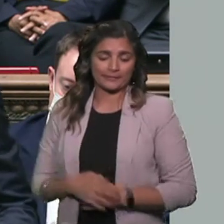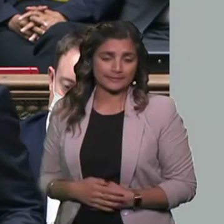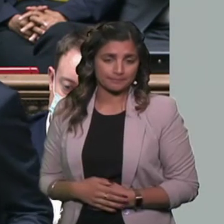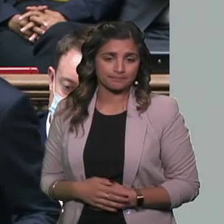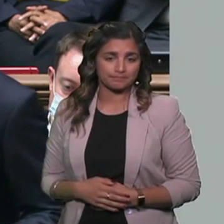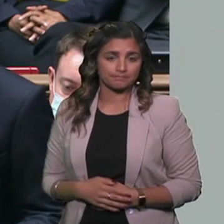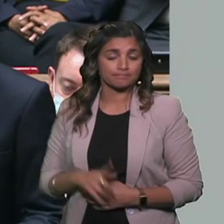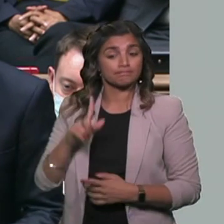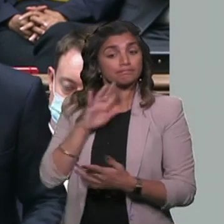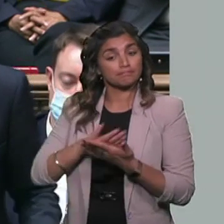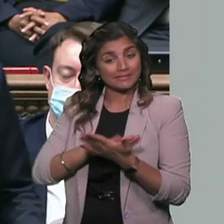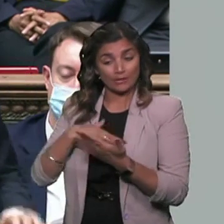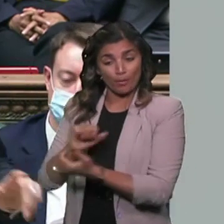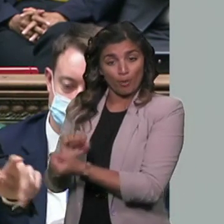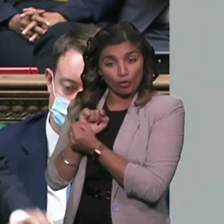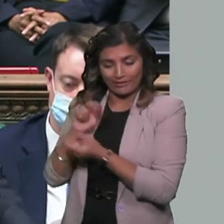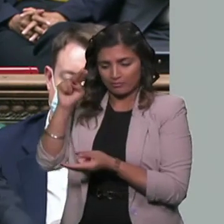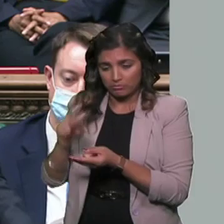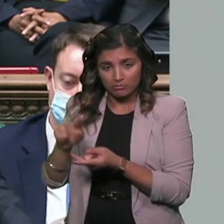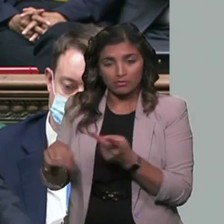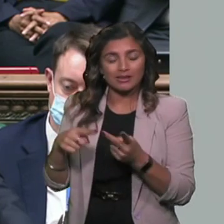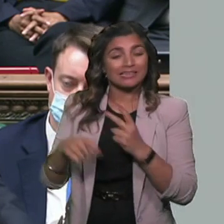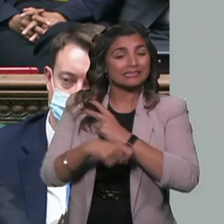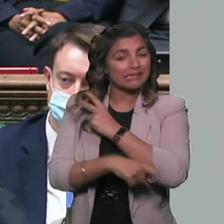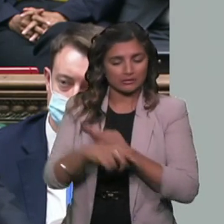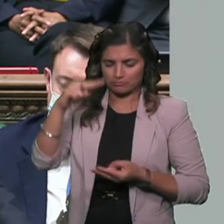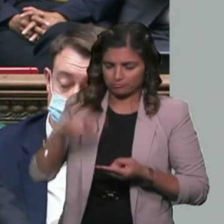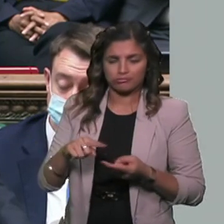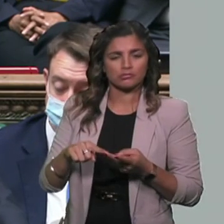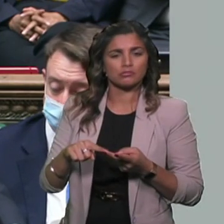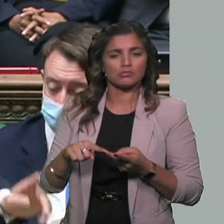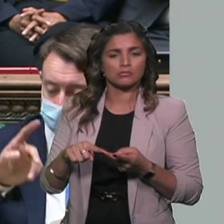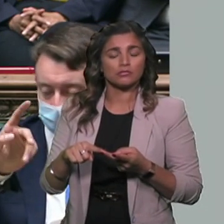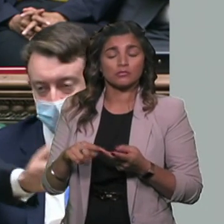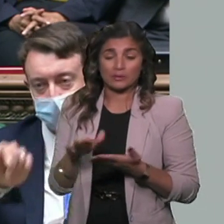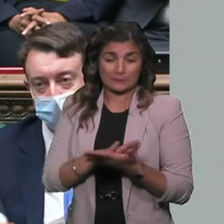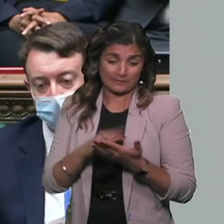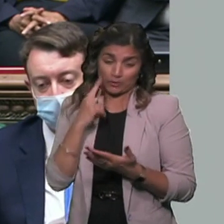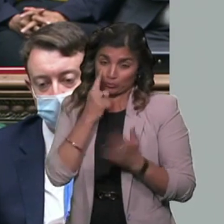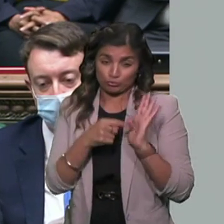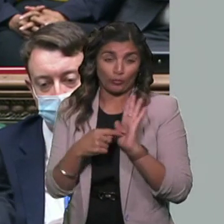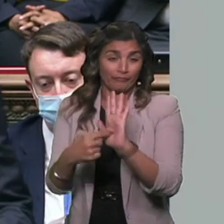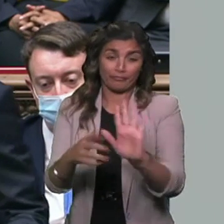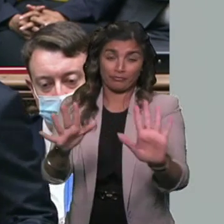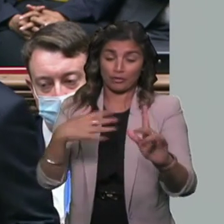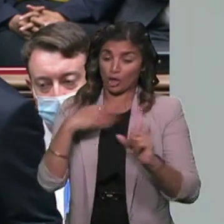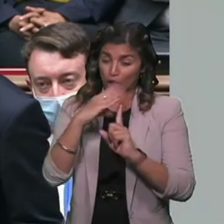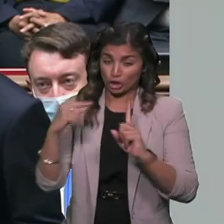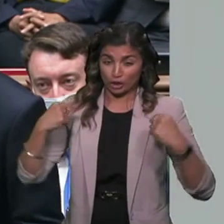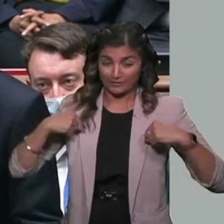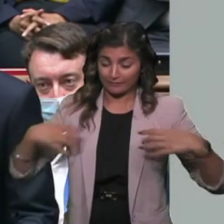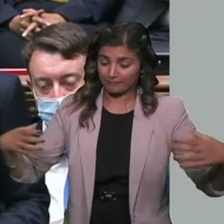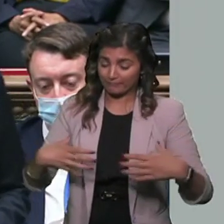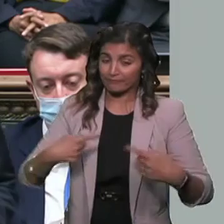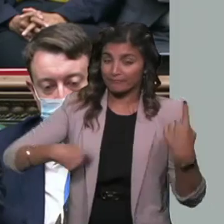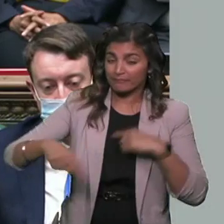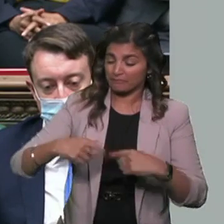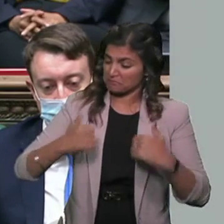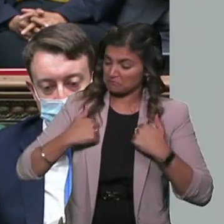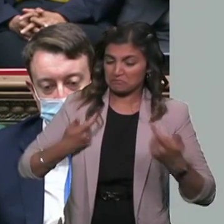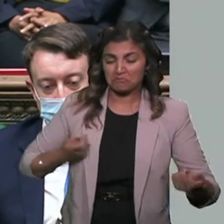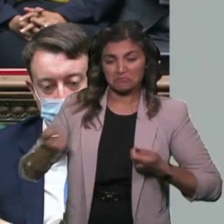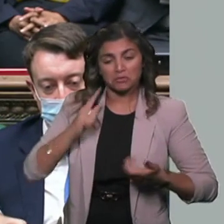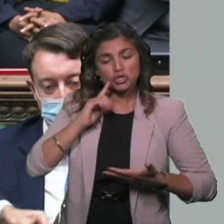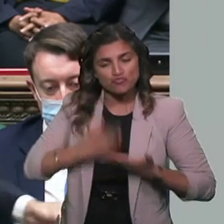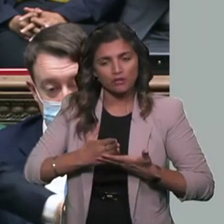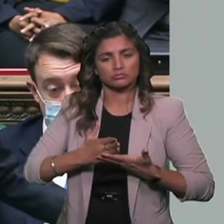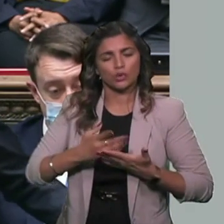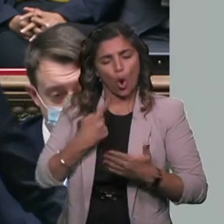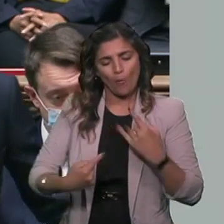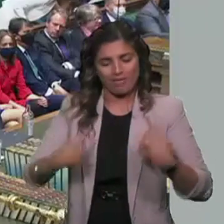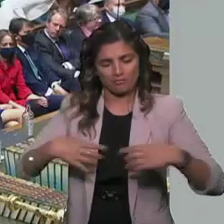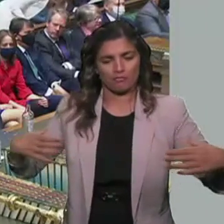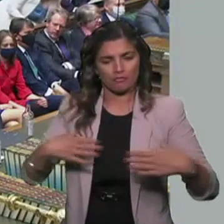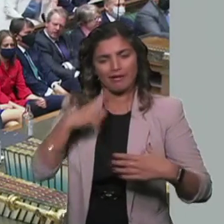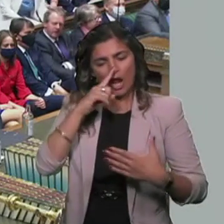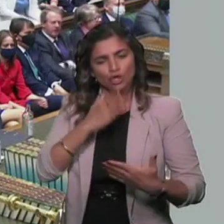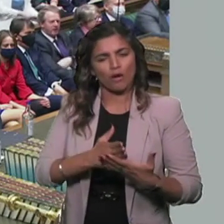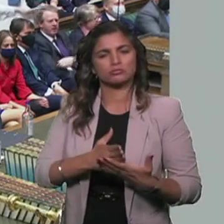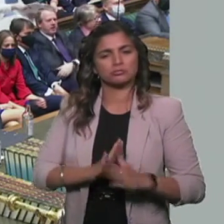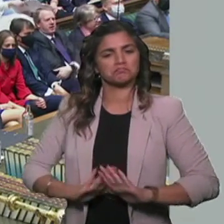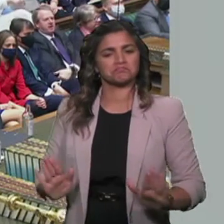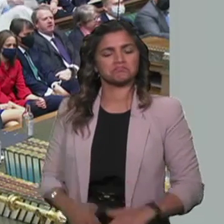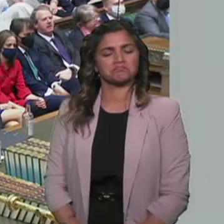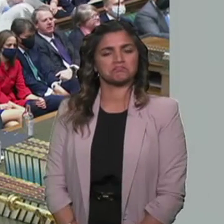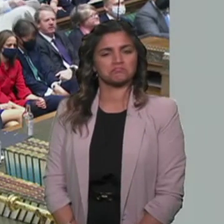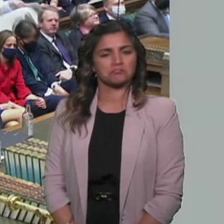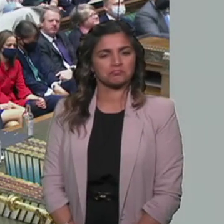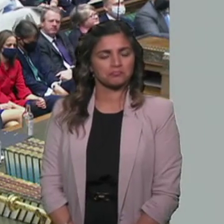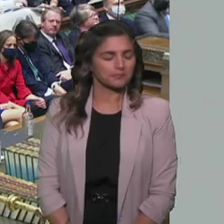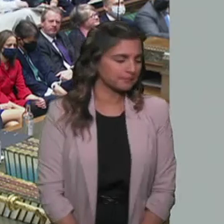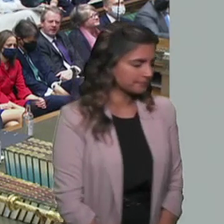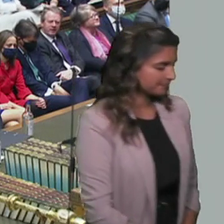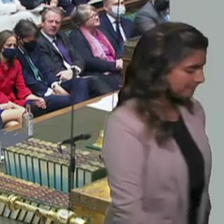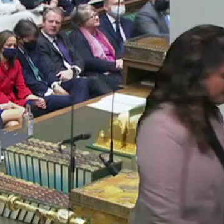Borrowing down, debt down: proving once again it is the Conservatives, and only the Conservatives, who can be trusted with taxpayers’ money.